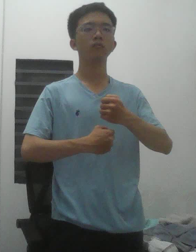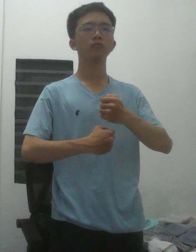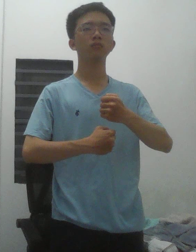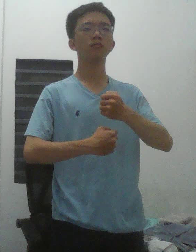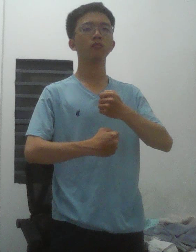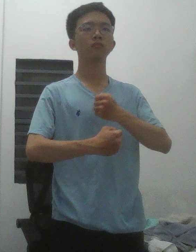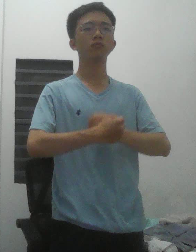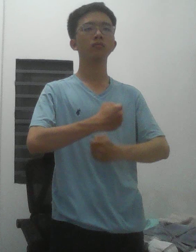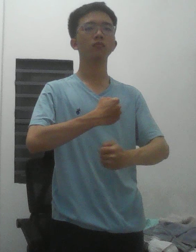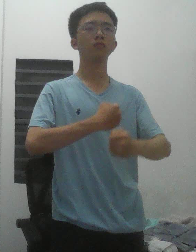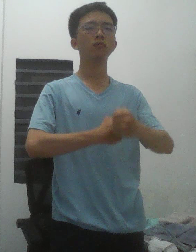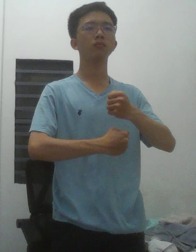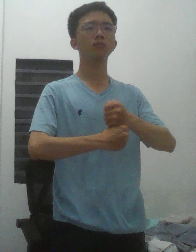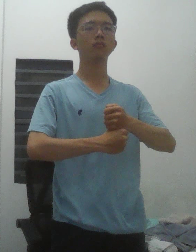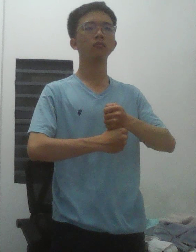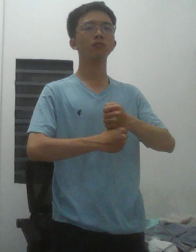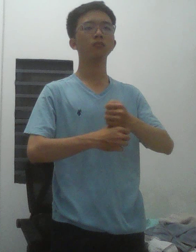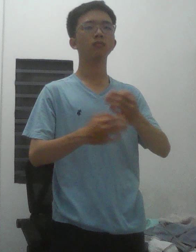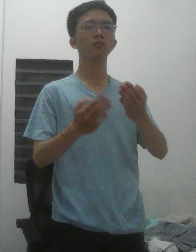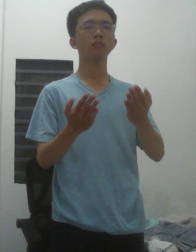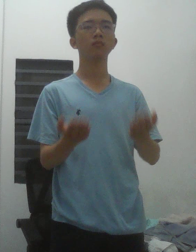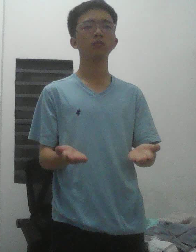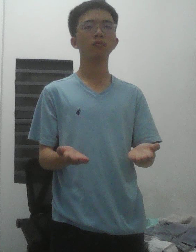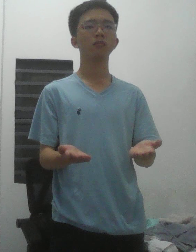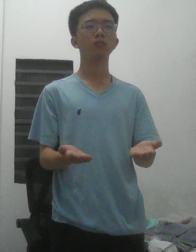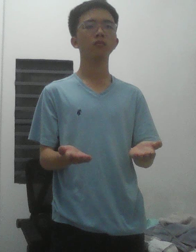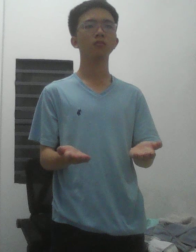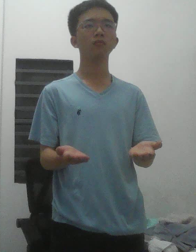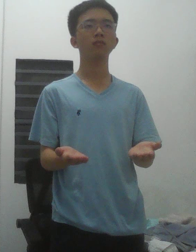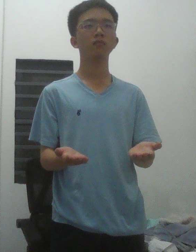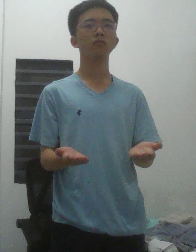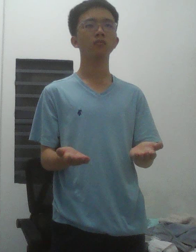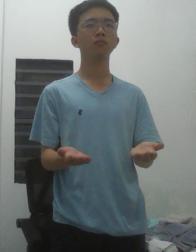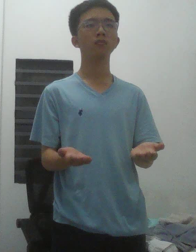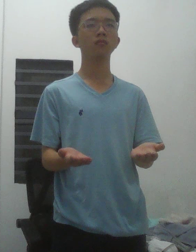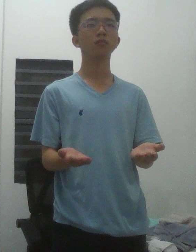nam nay